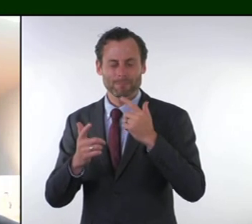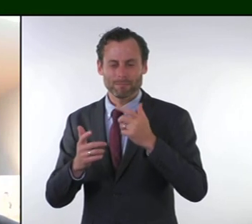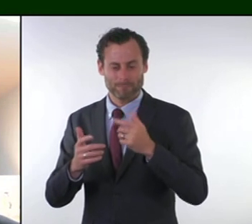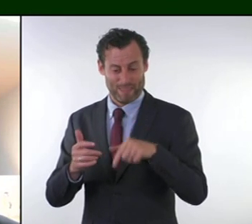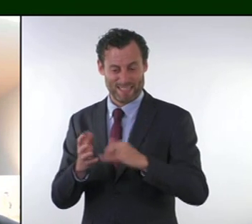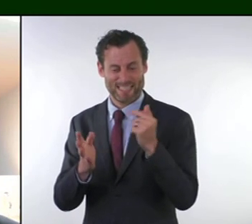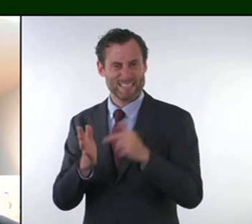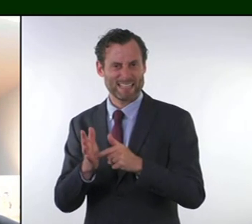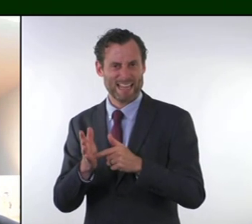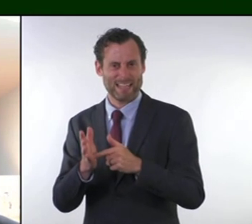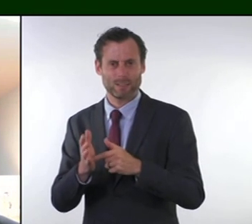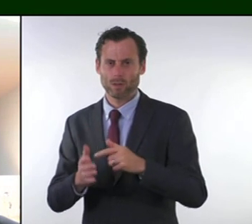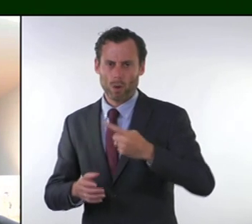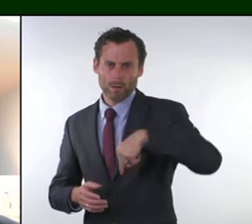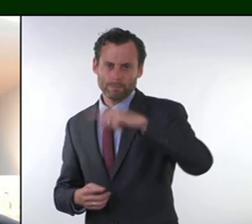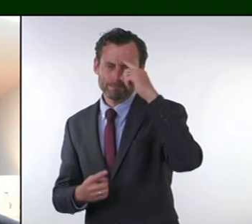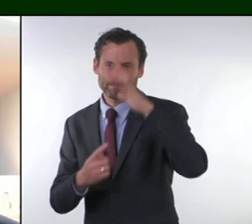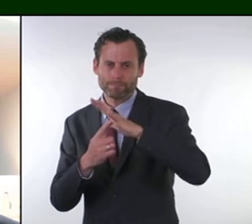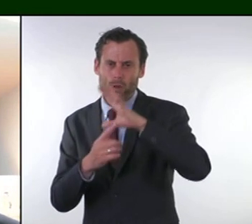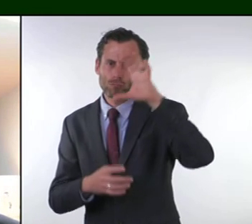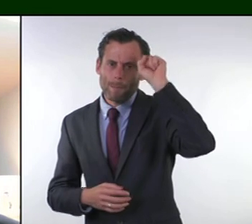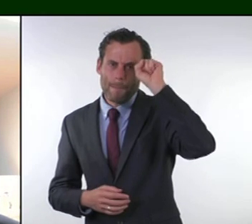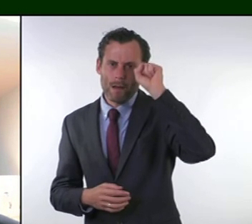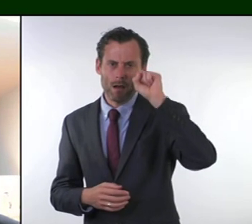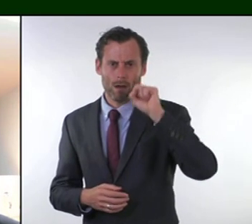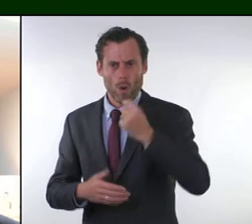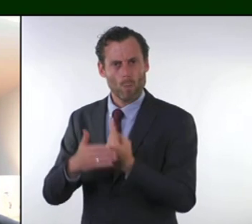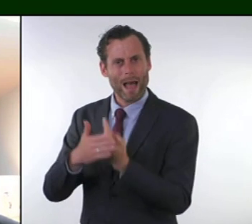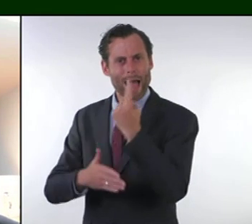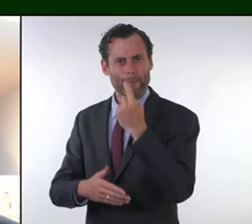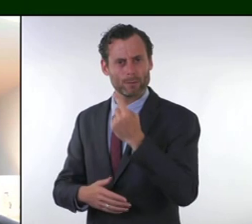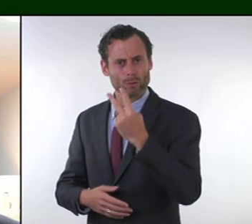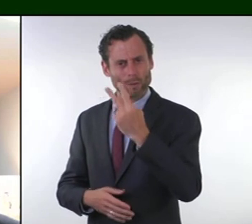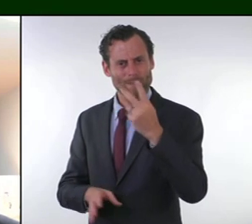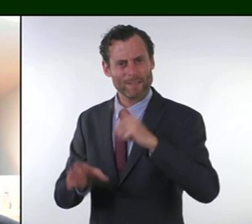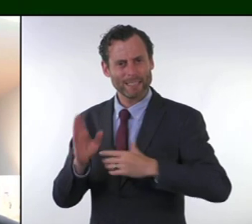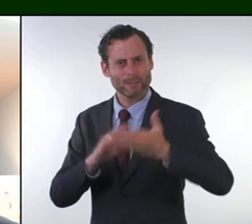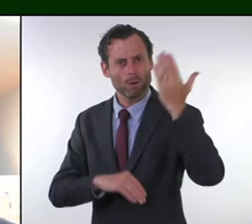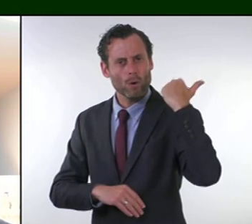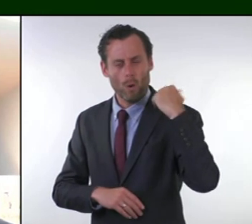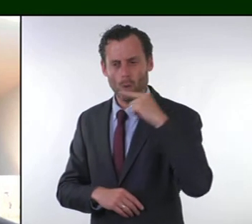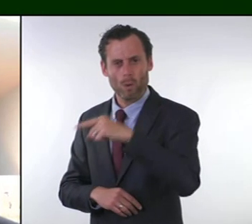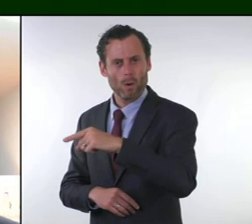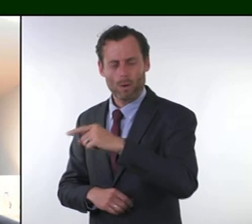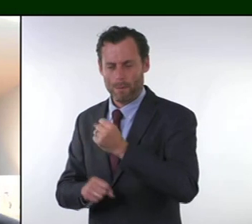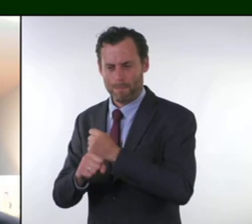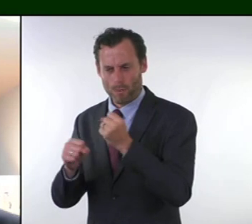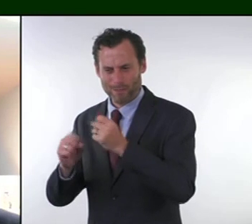We should never forget the terrible genocide that took place 25 years ago.